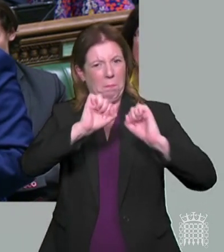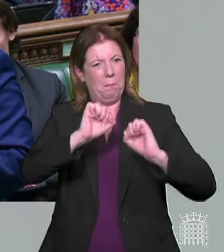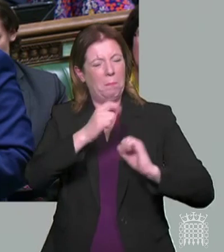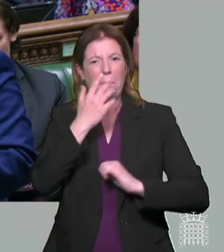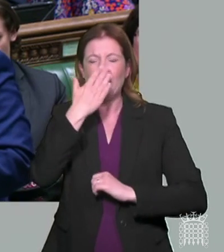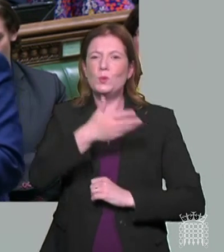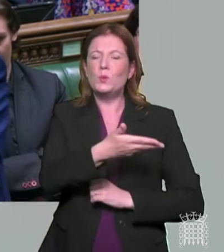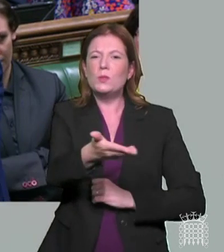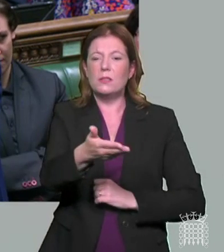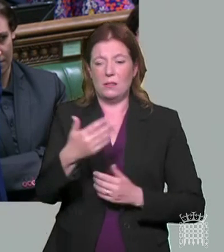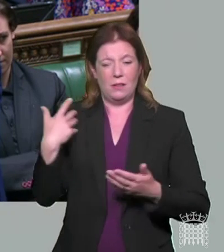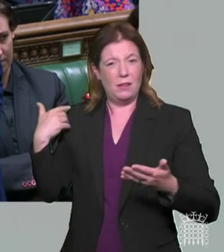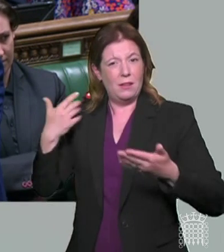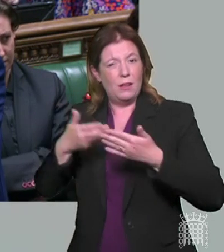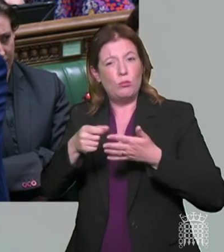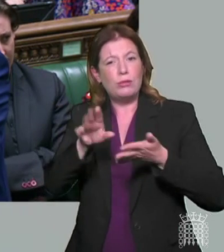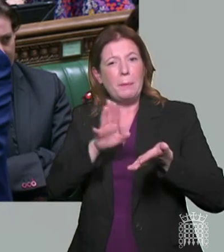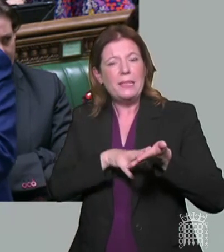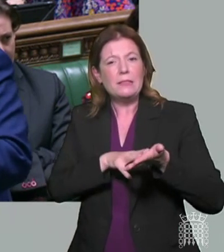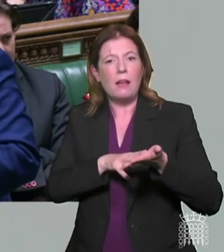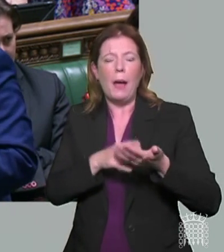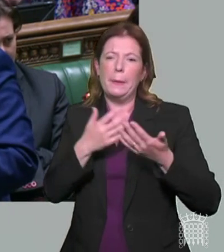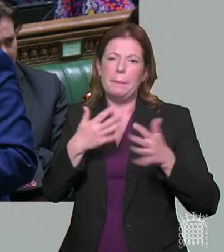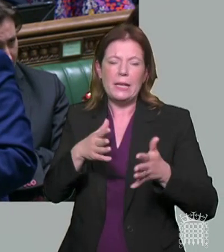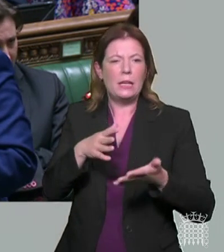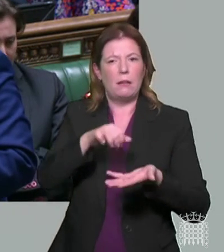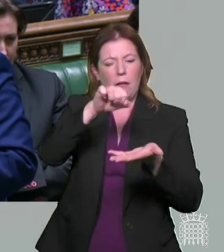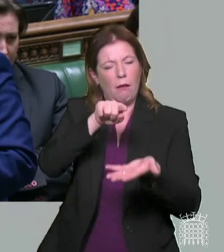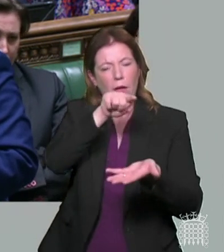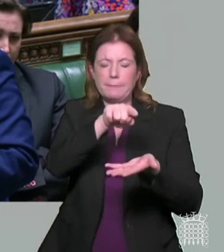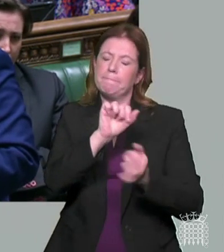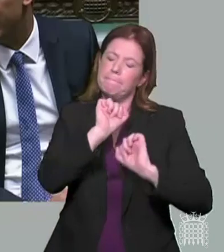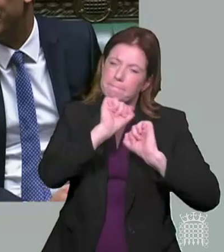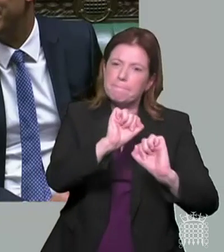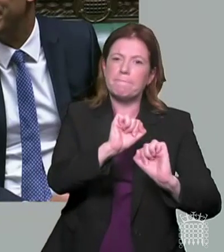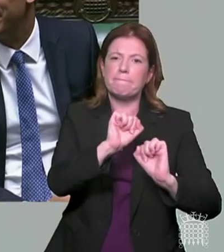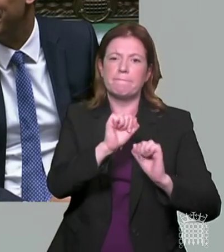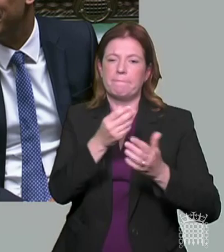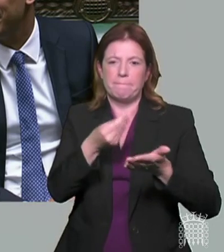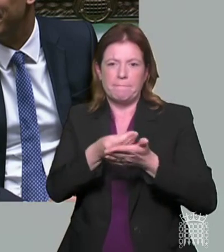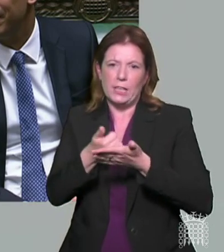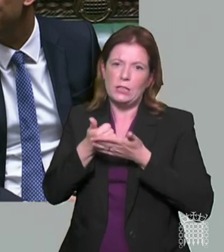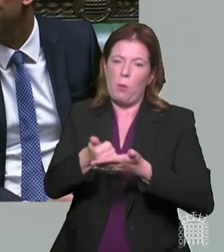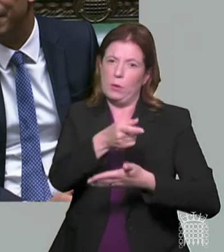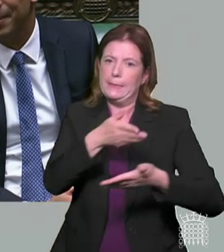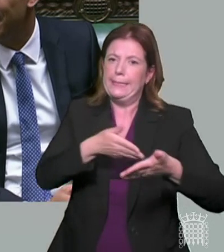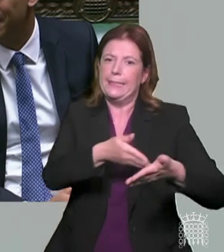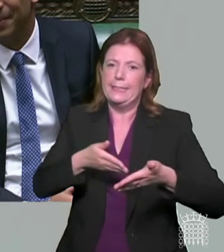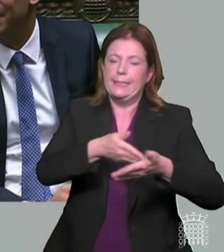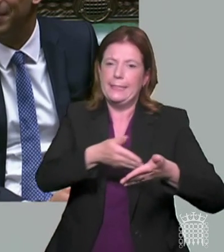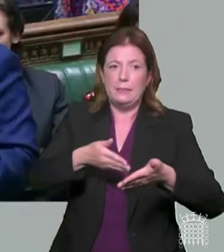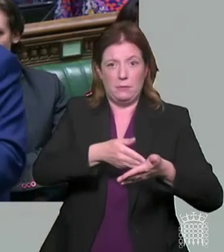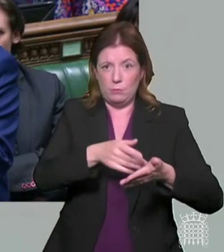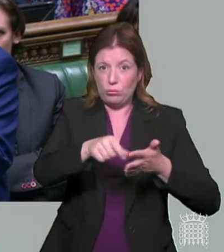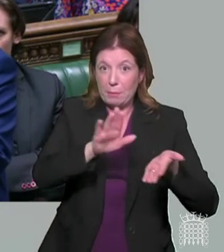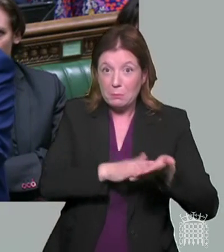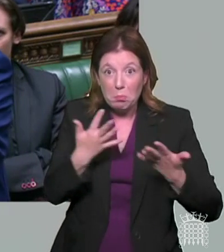For weeks, the Prime Minister has been briefing that it is the Treasury that is to blame for blocking financial support for struggling families.